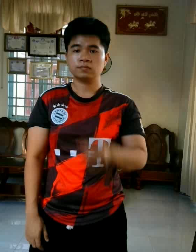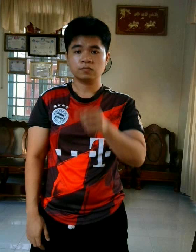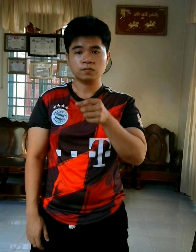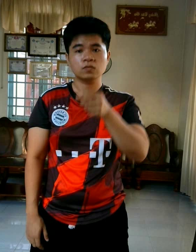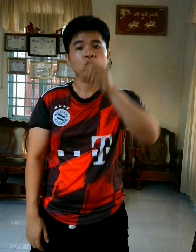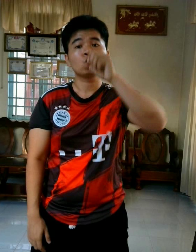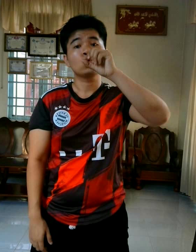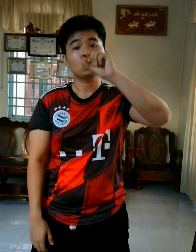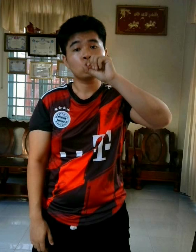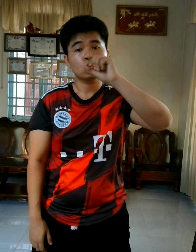uong nuoc